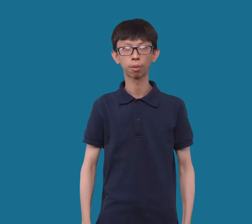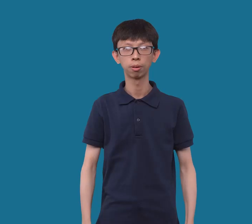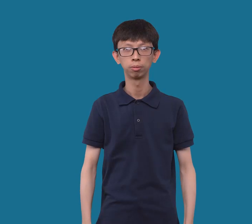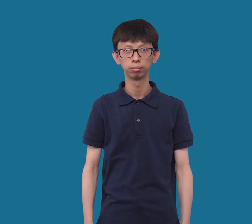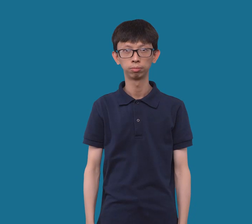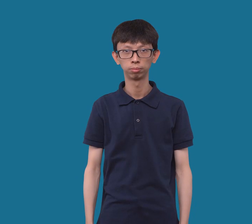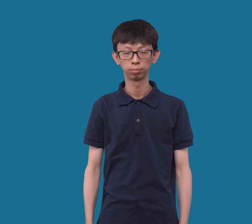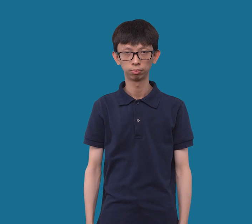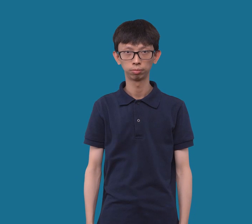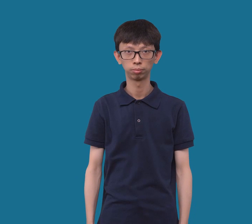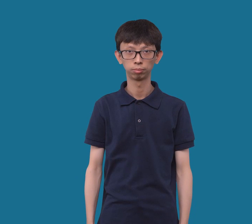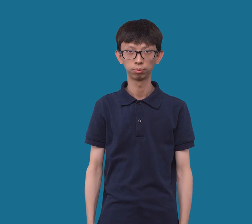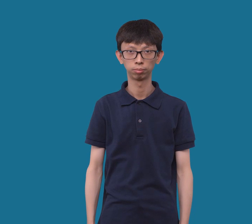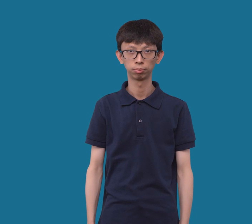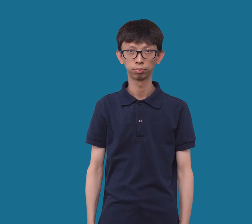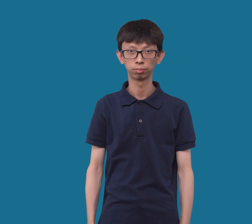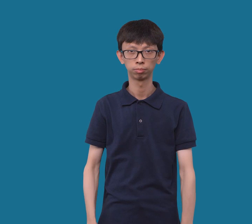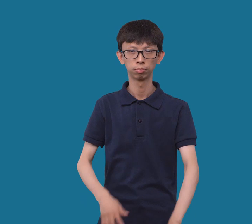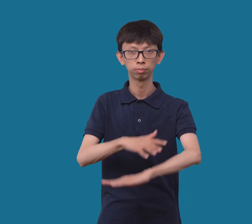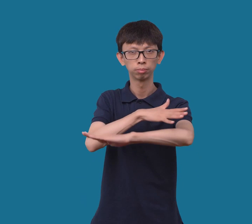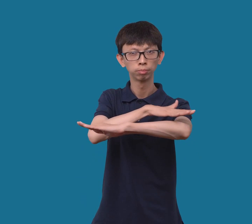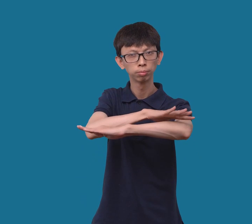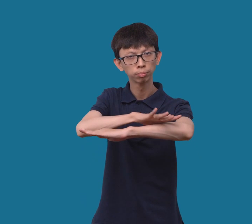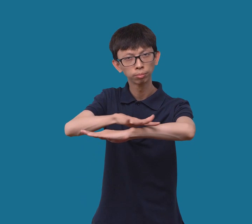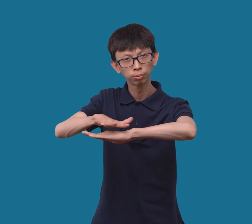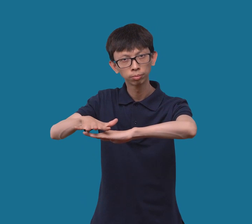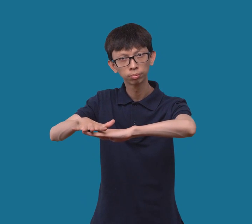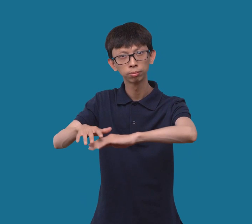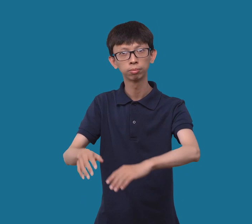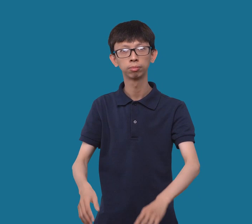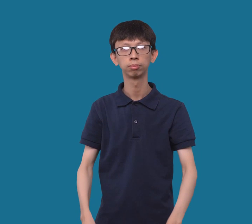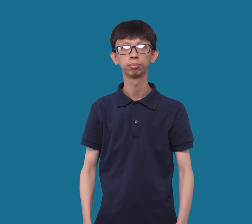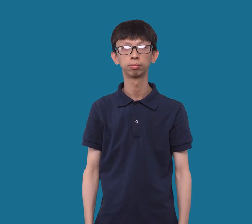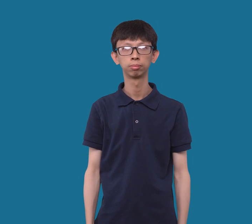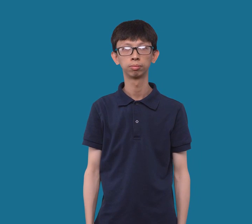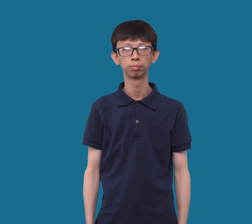bờ biển